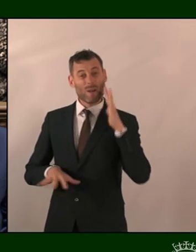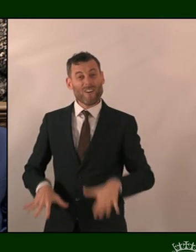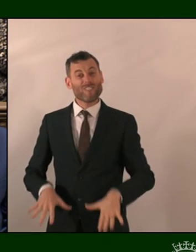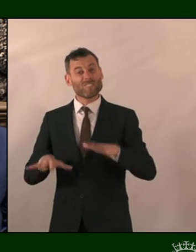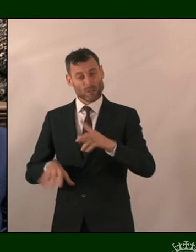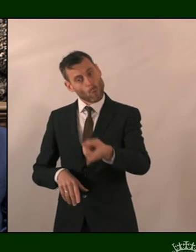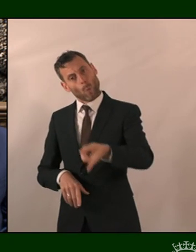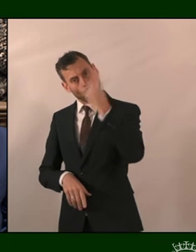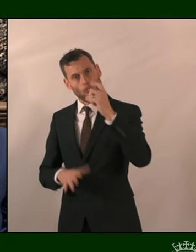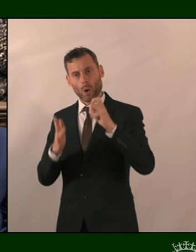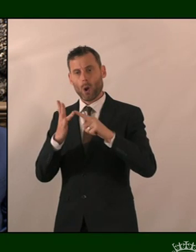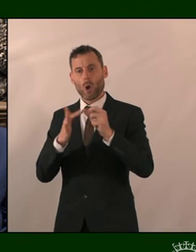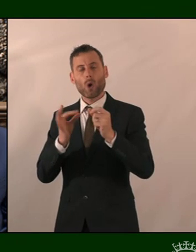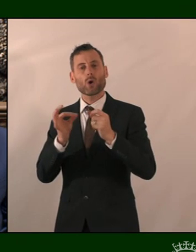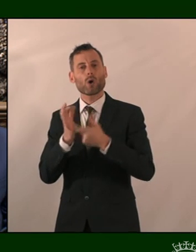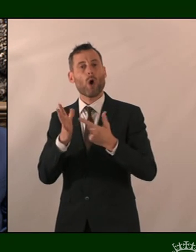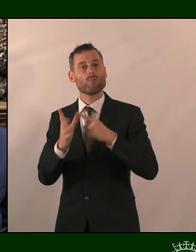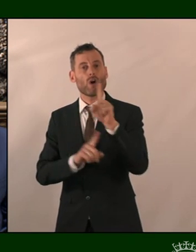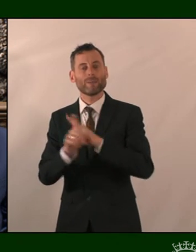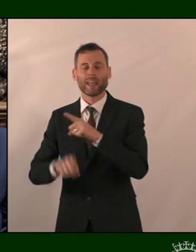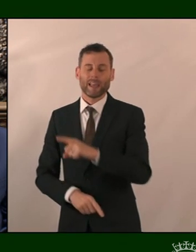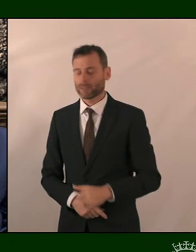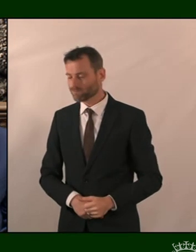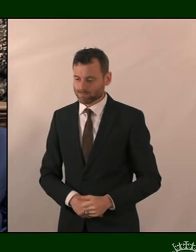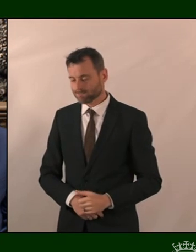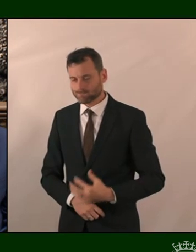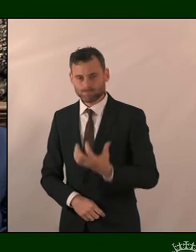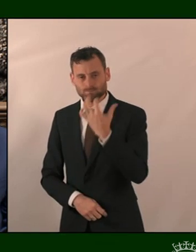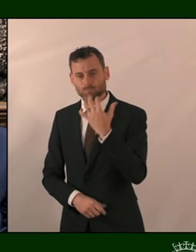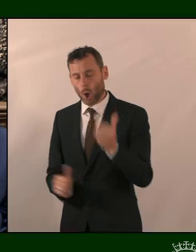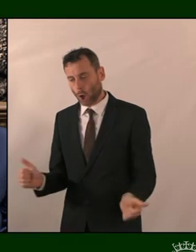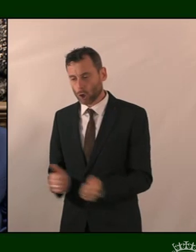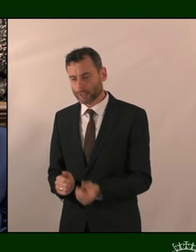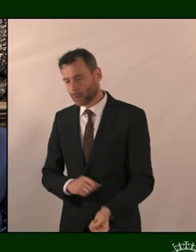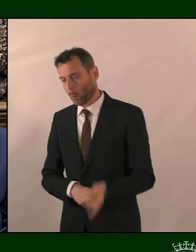He very reluctantly agreed and eventually did call a meeting of Cobra.